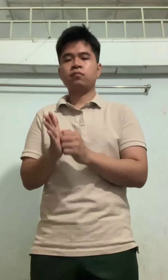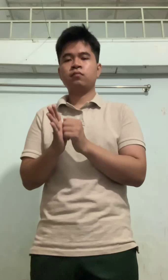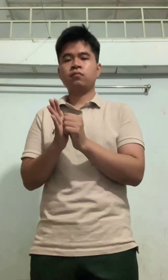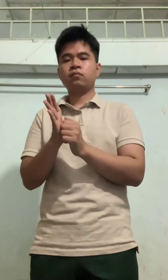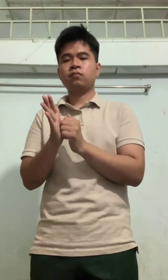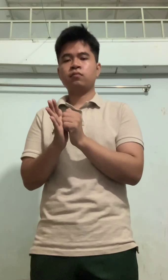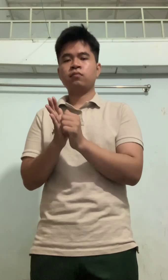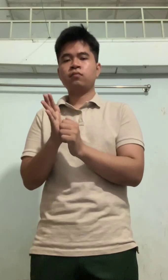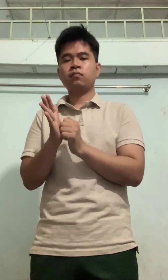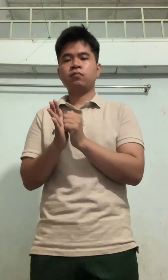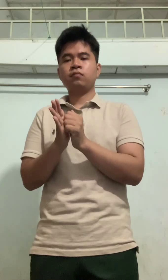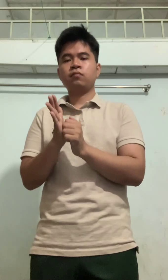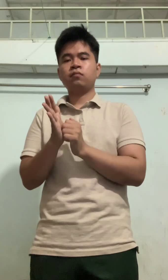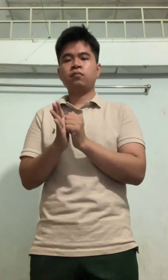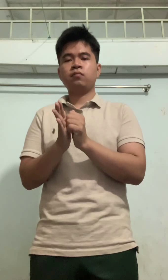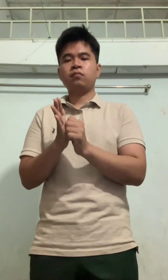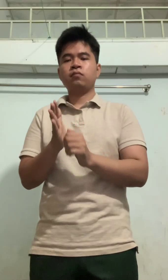thang